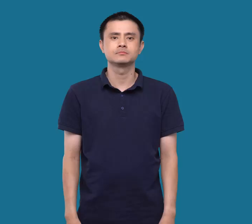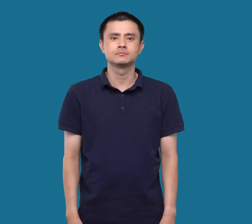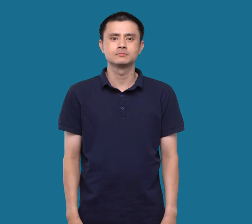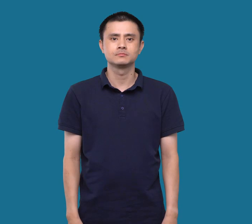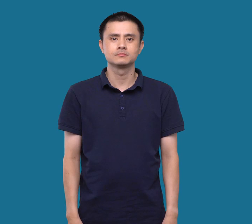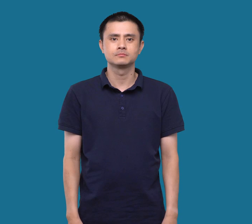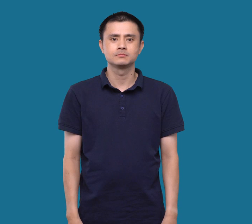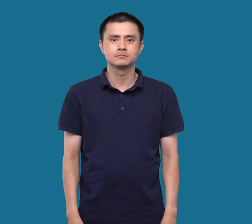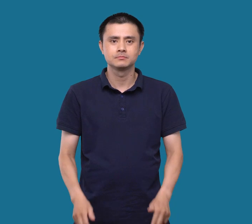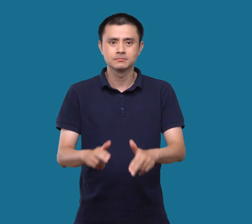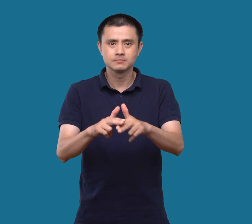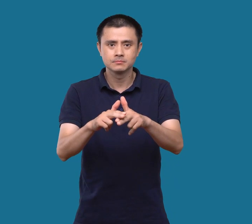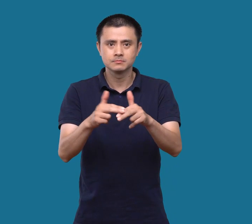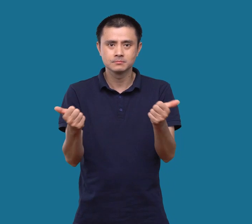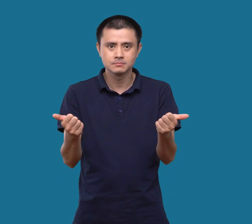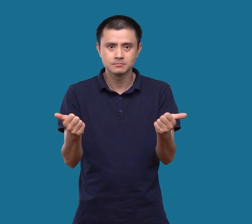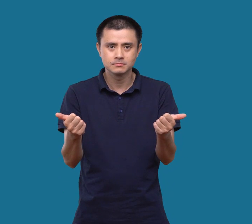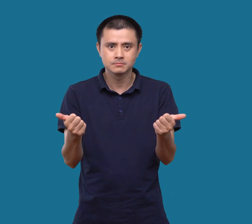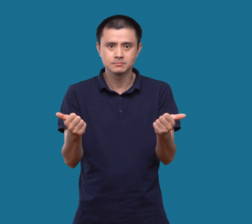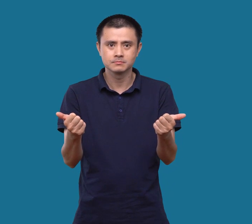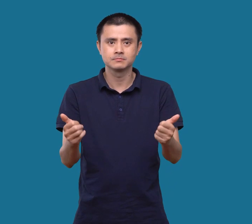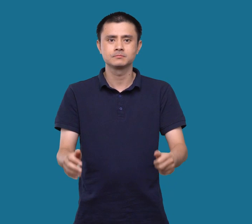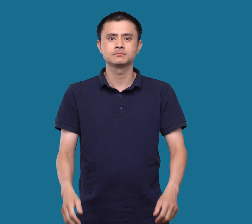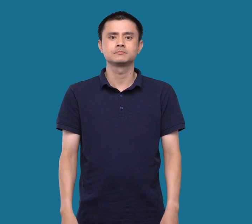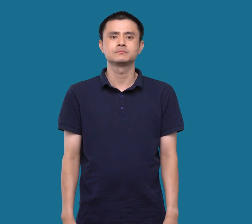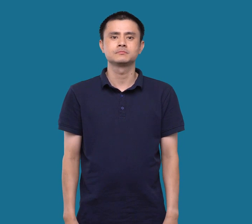nguyên nhân